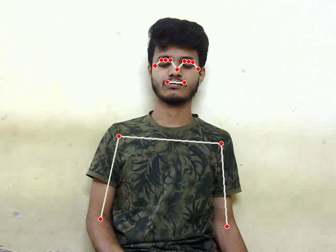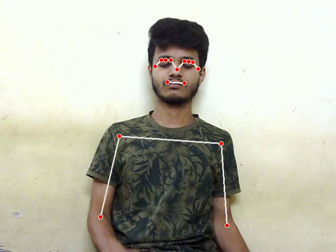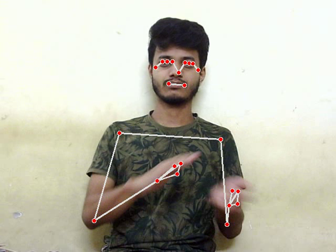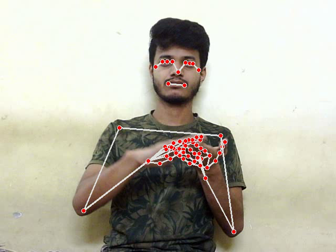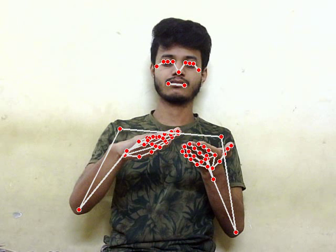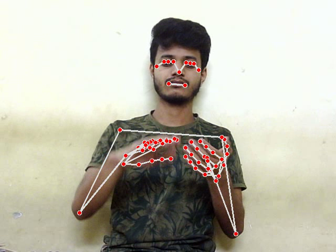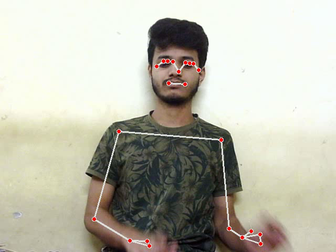nice